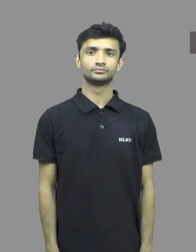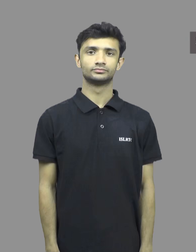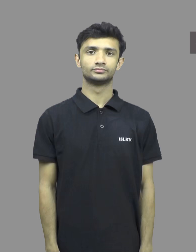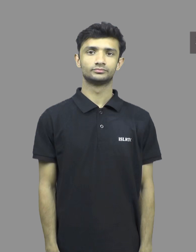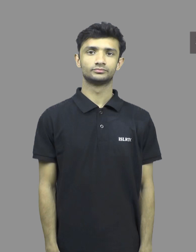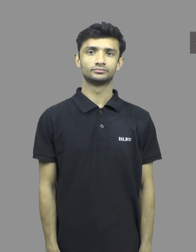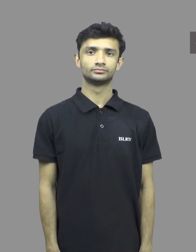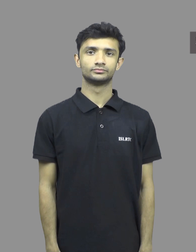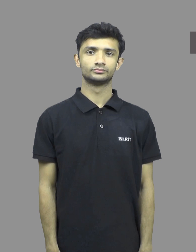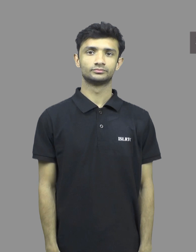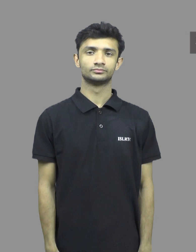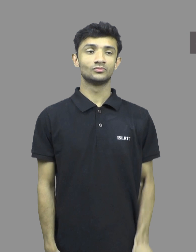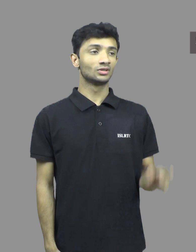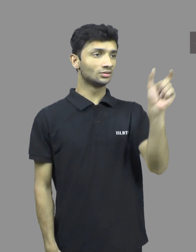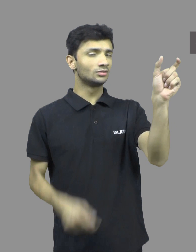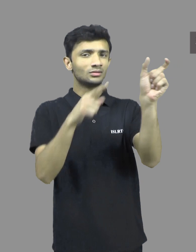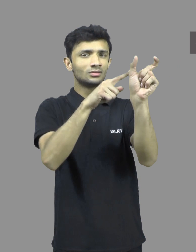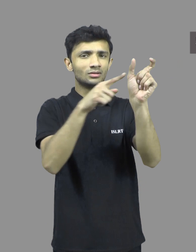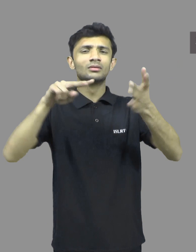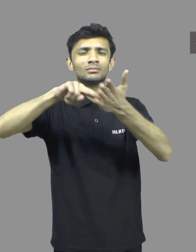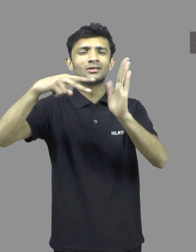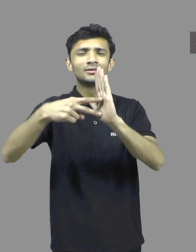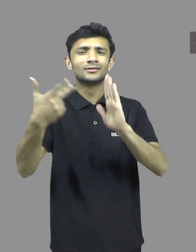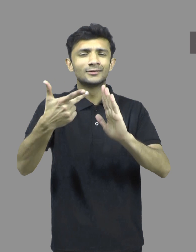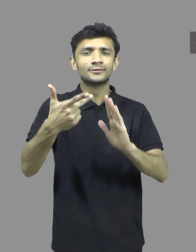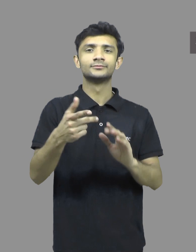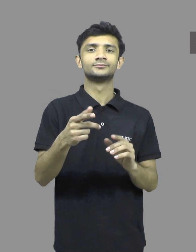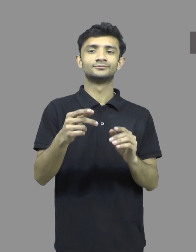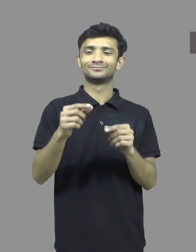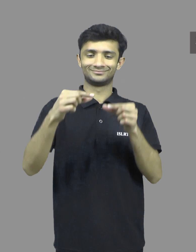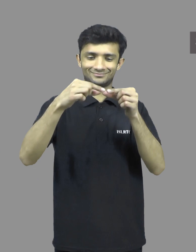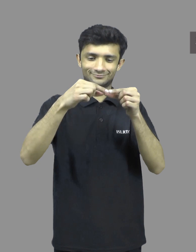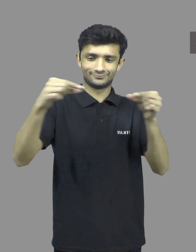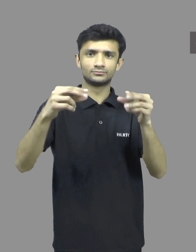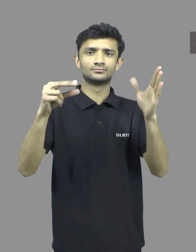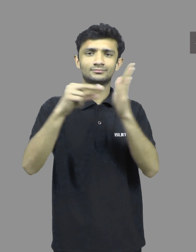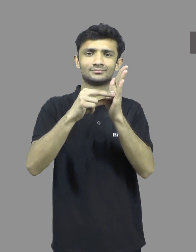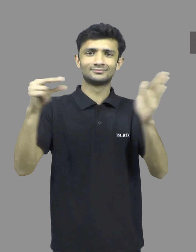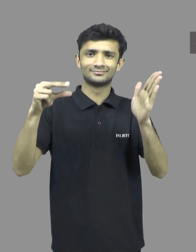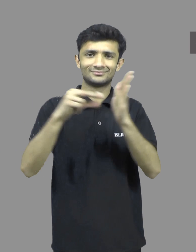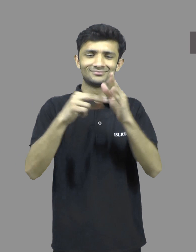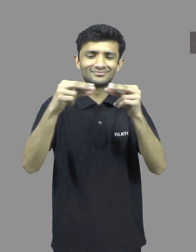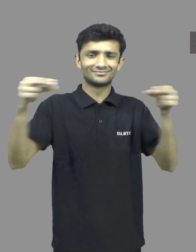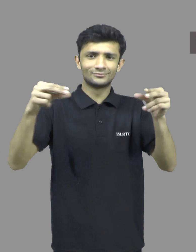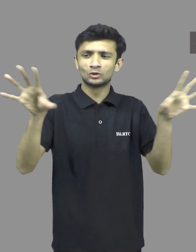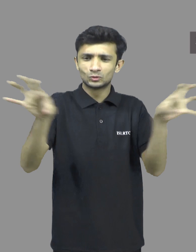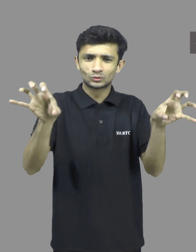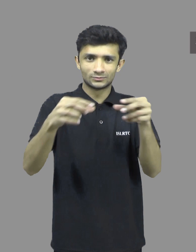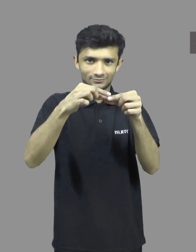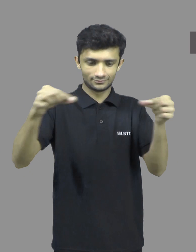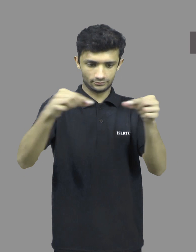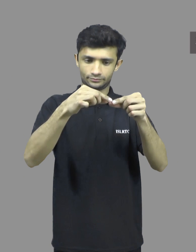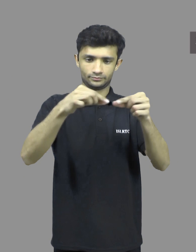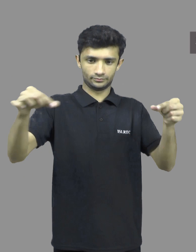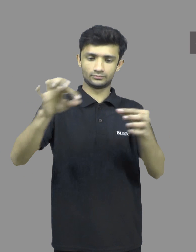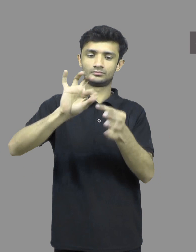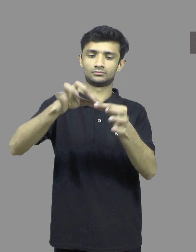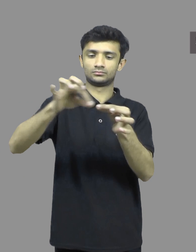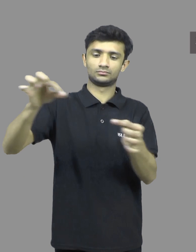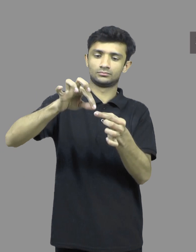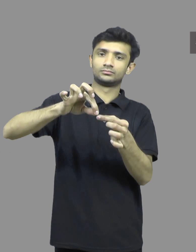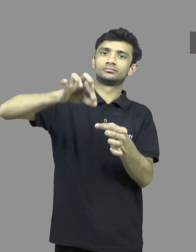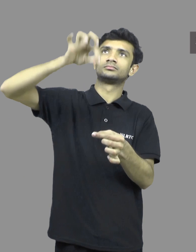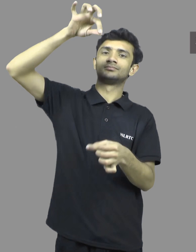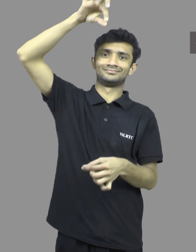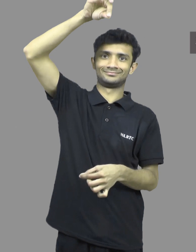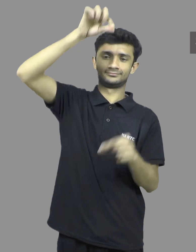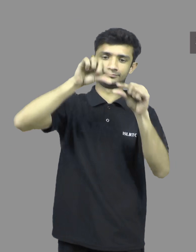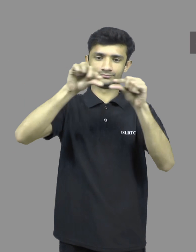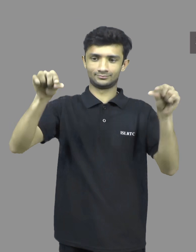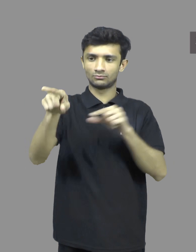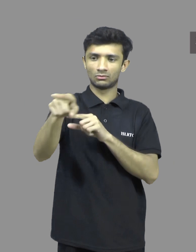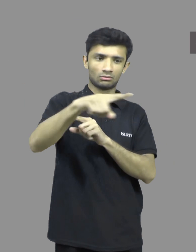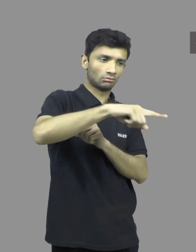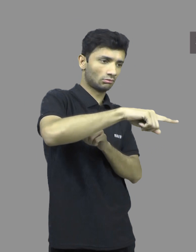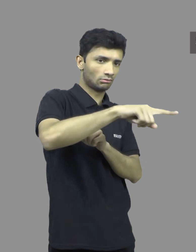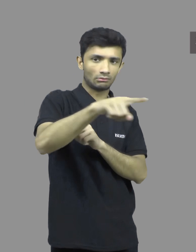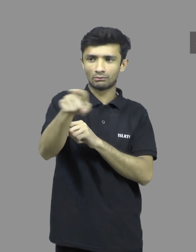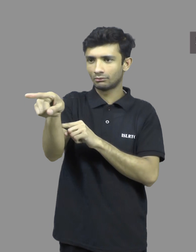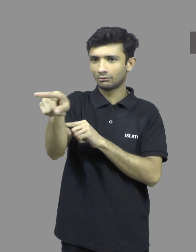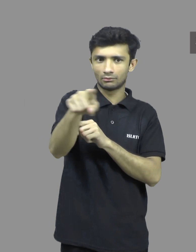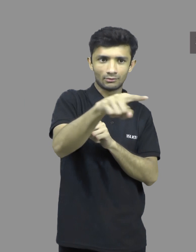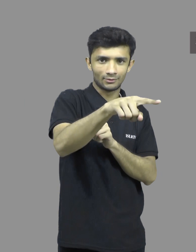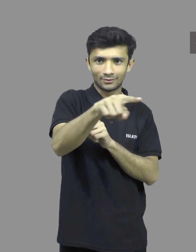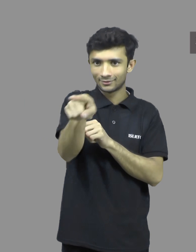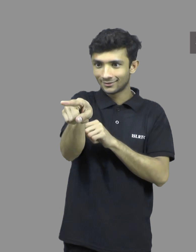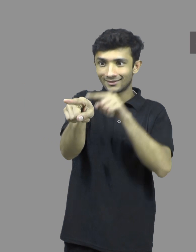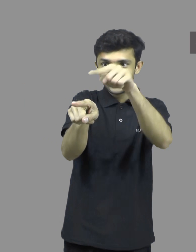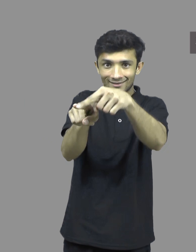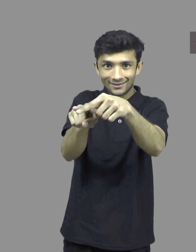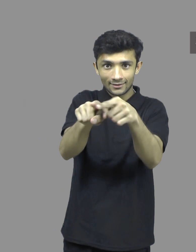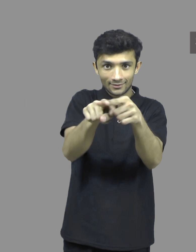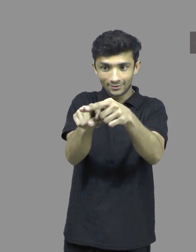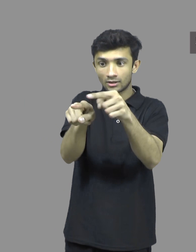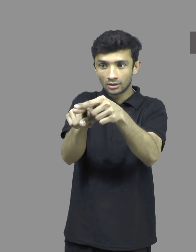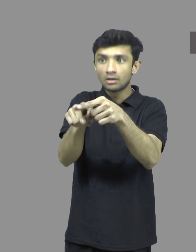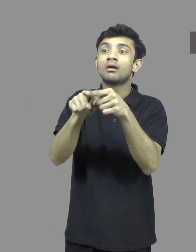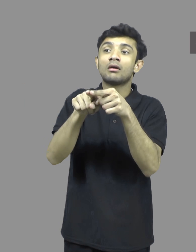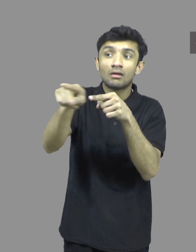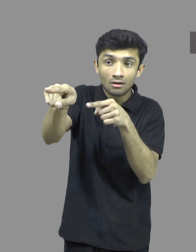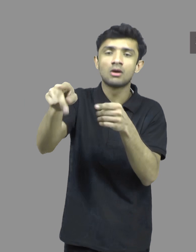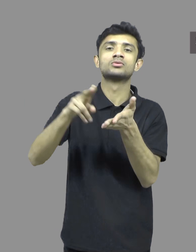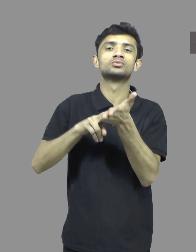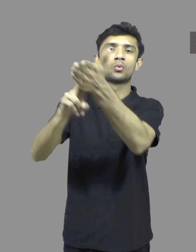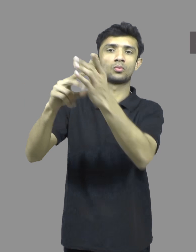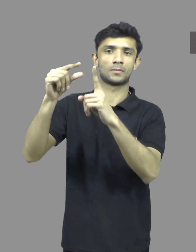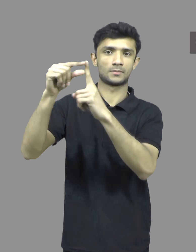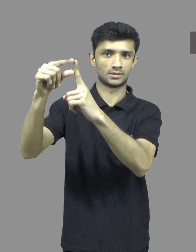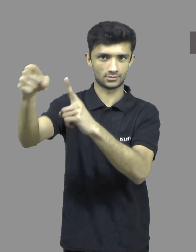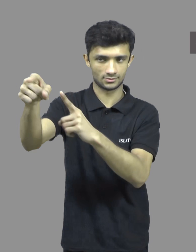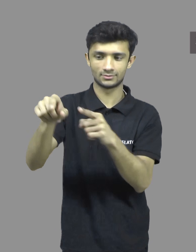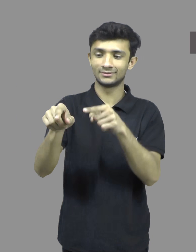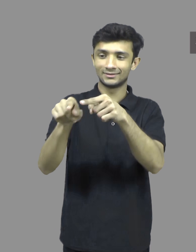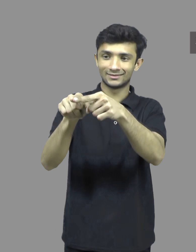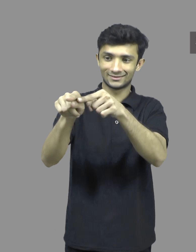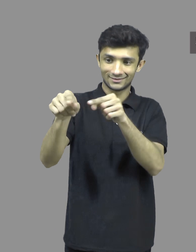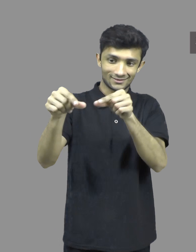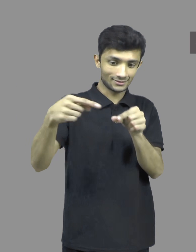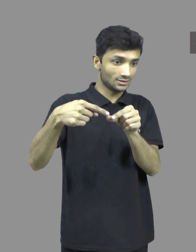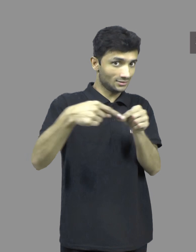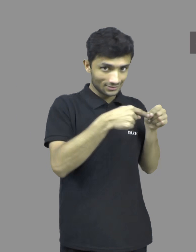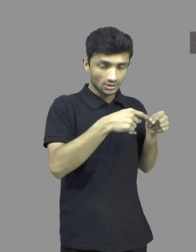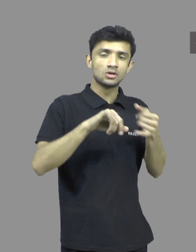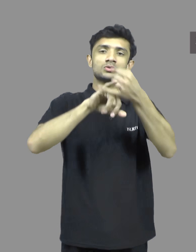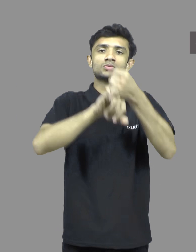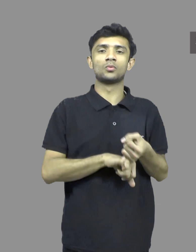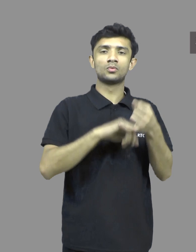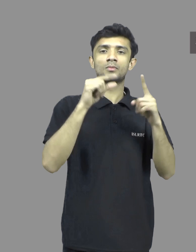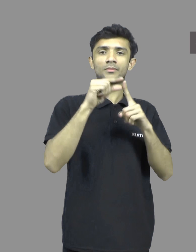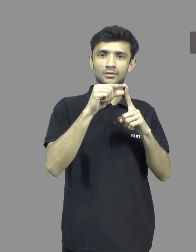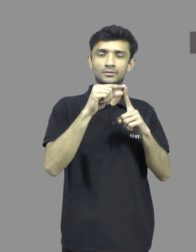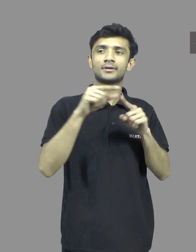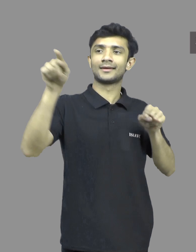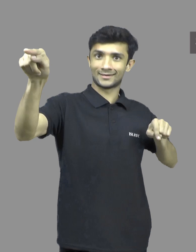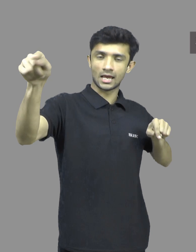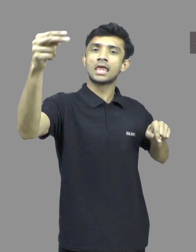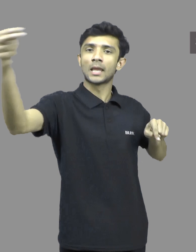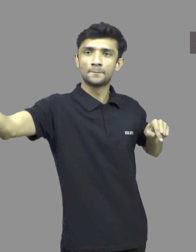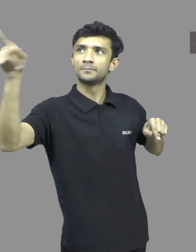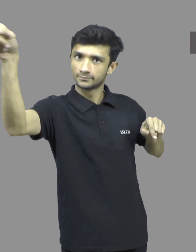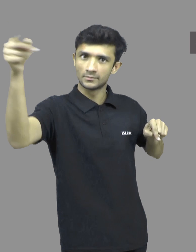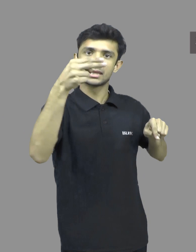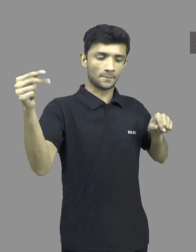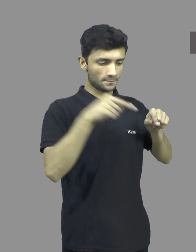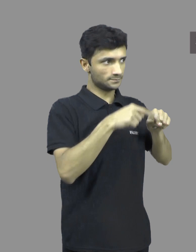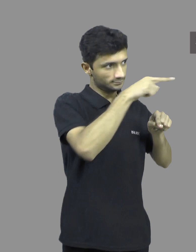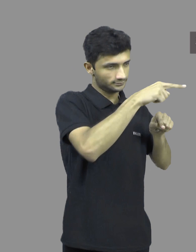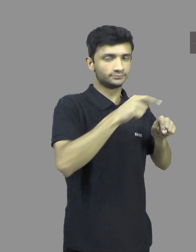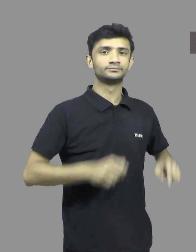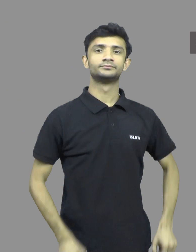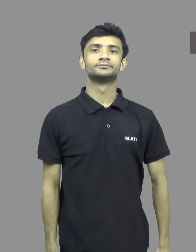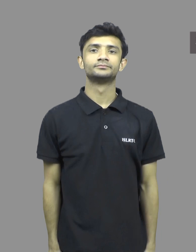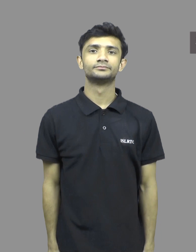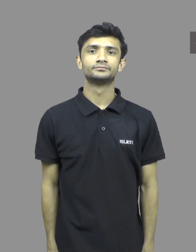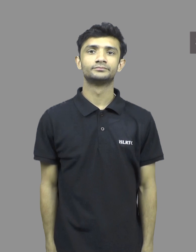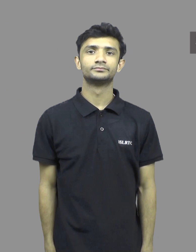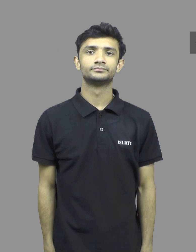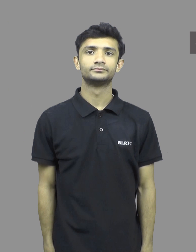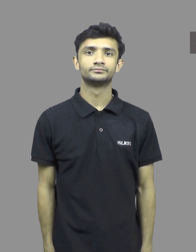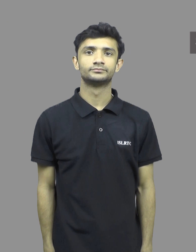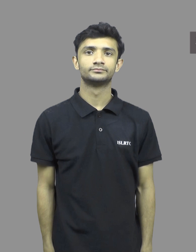North Pole and South Pole (Magnet)